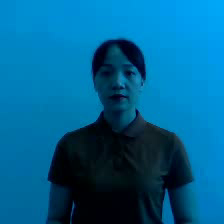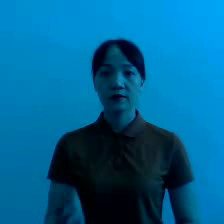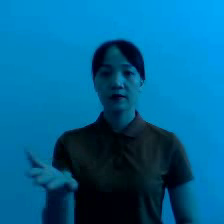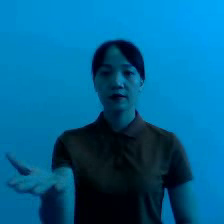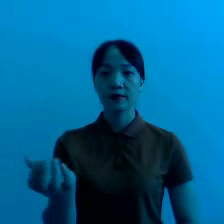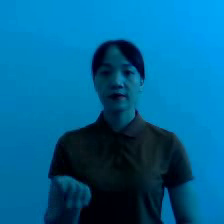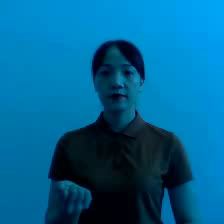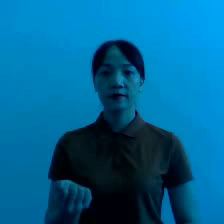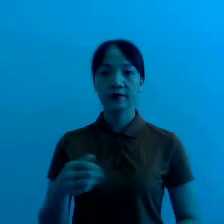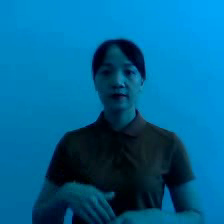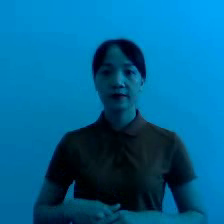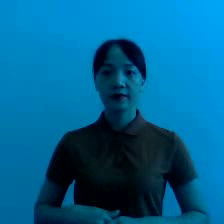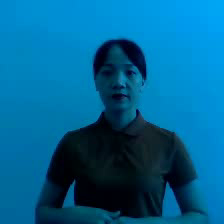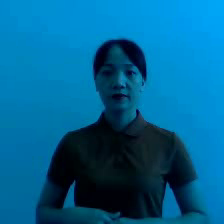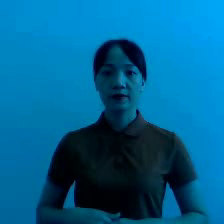Sử dụng